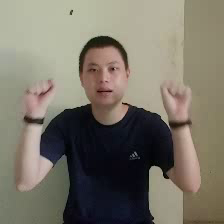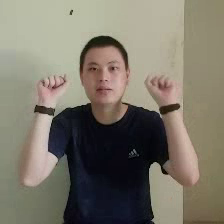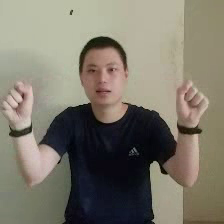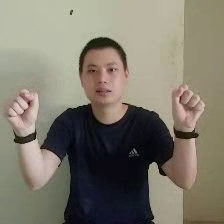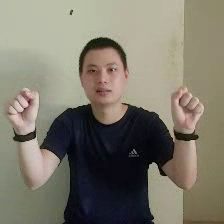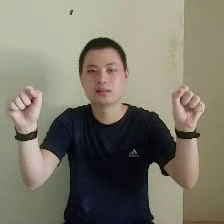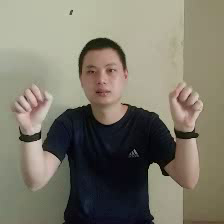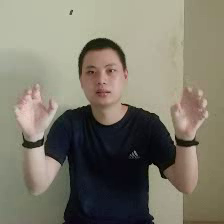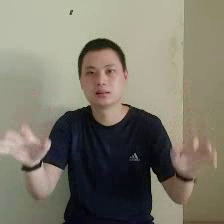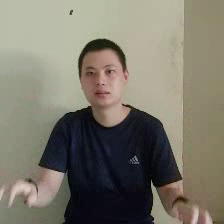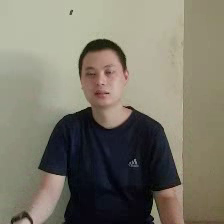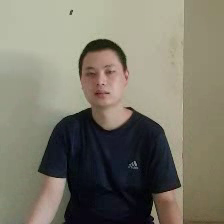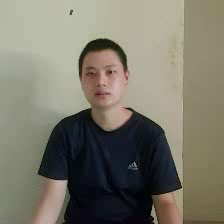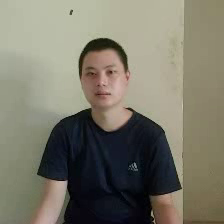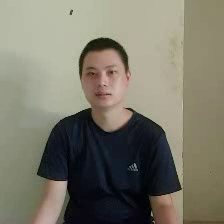Thăm